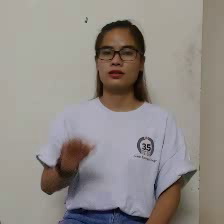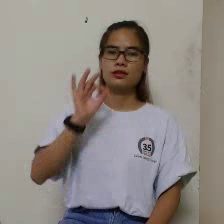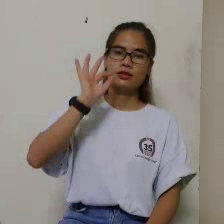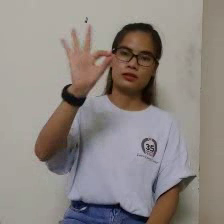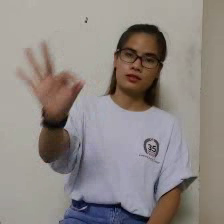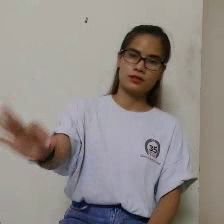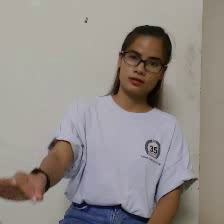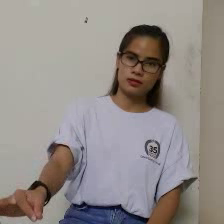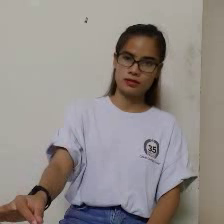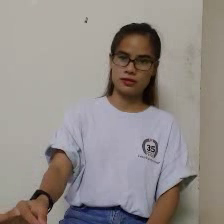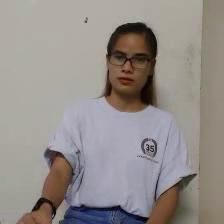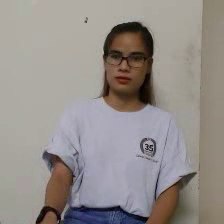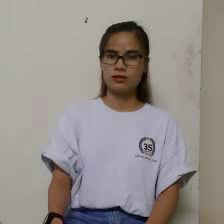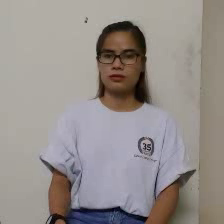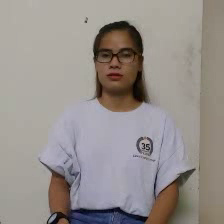Thương